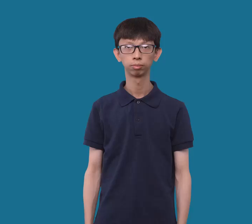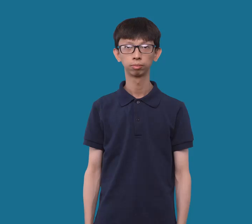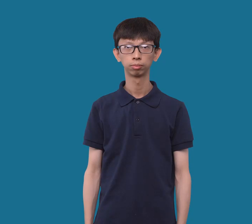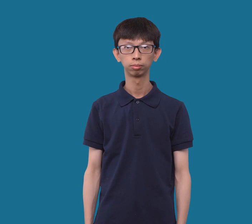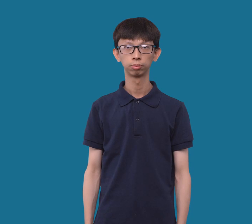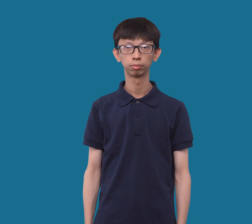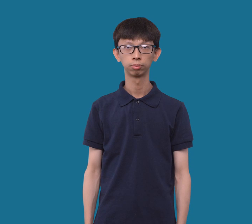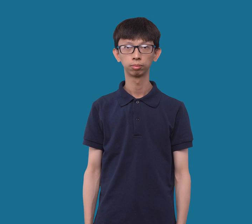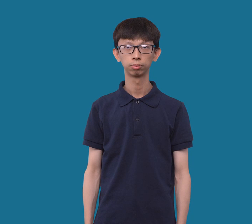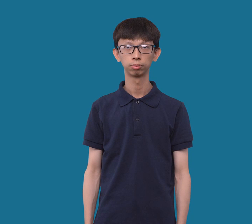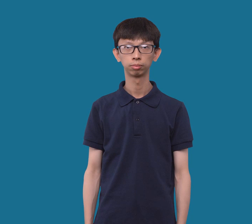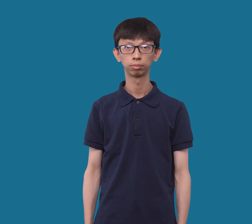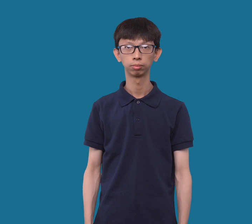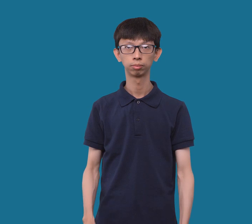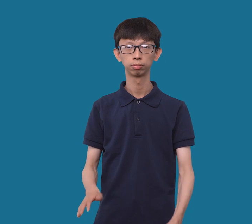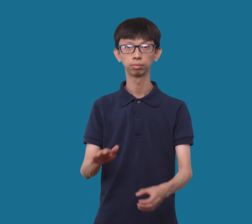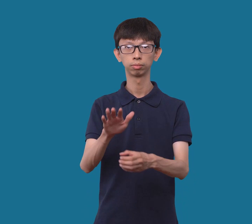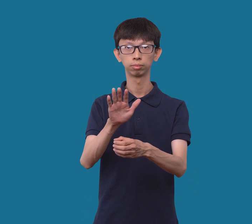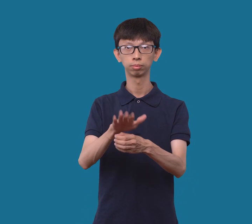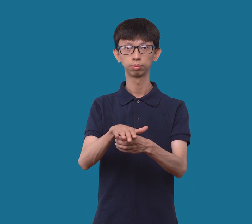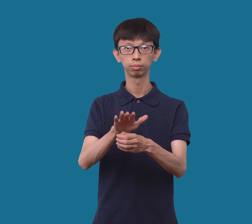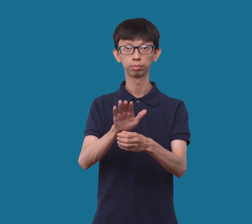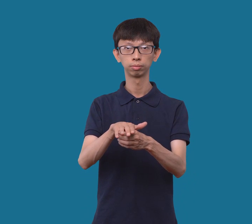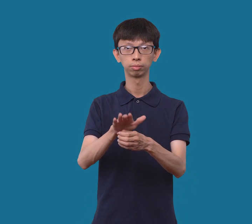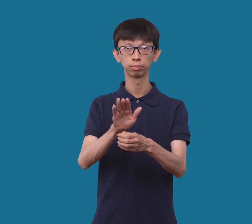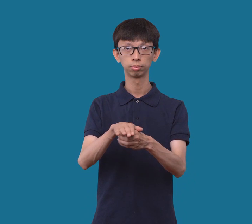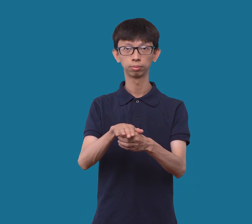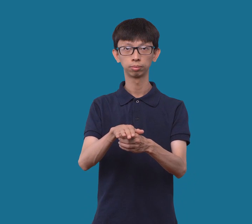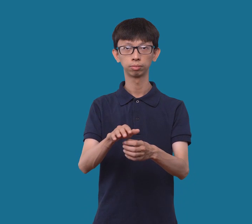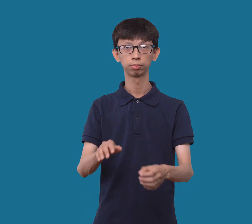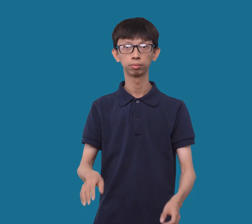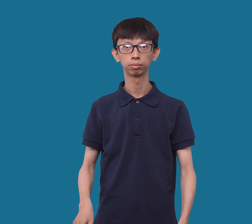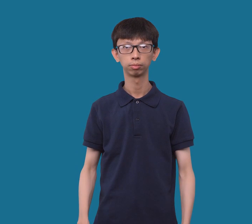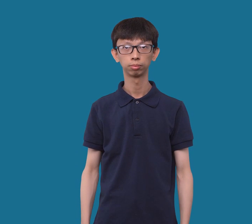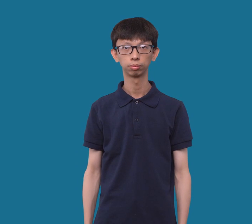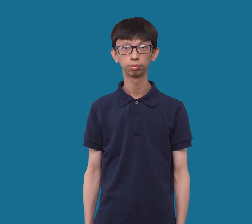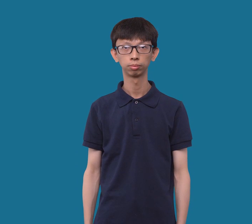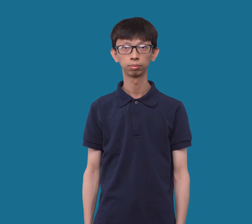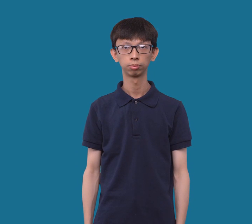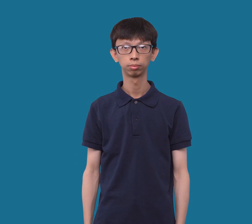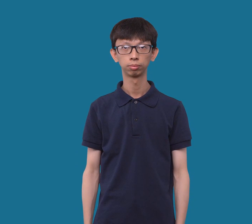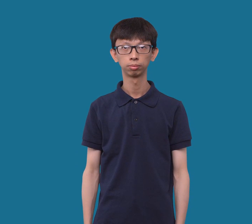bệ xí